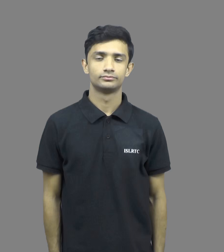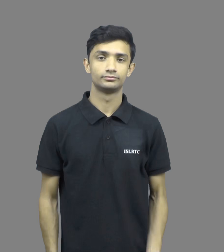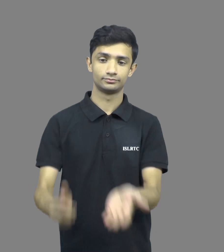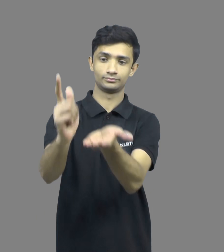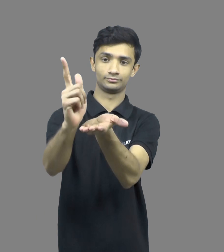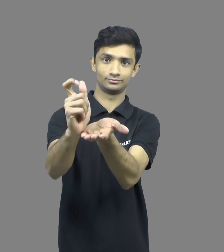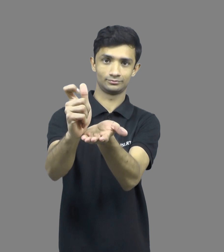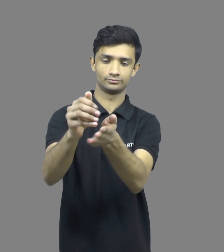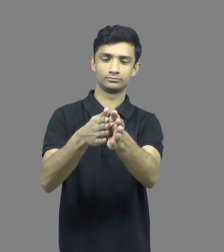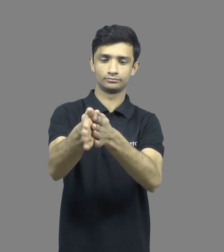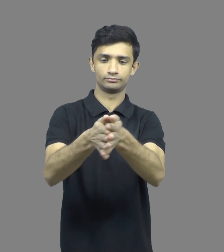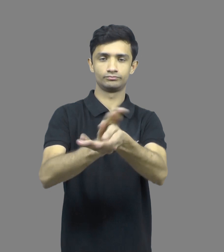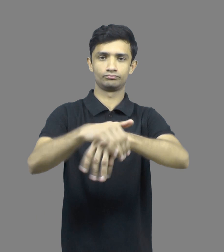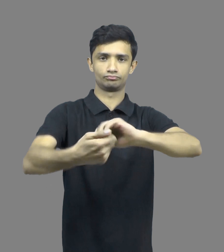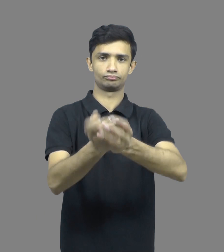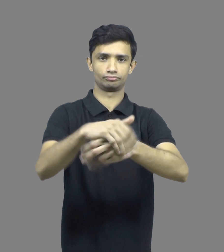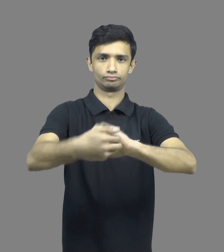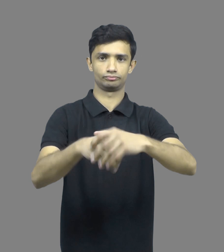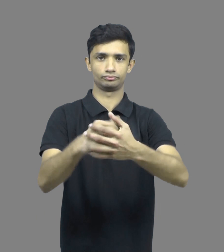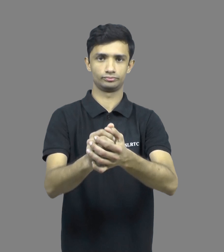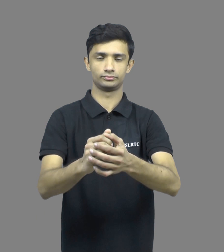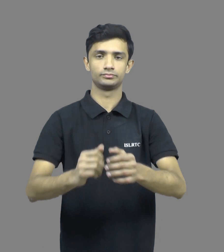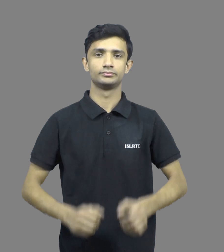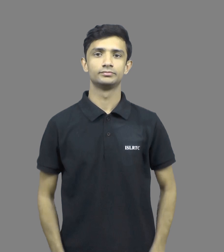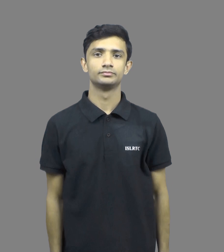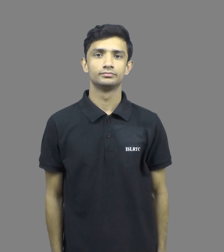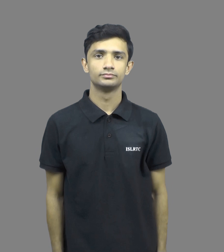Handwash (Liquid)